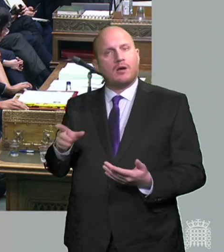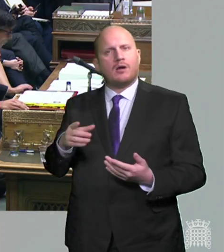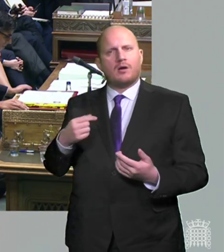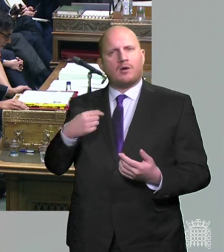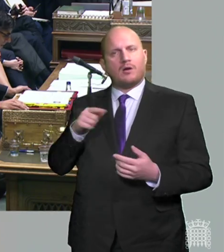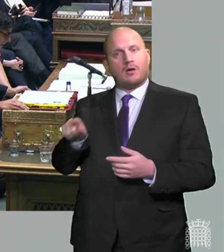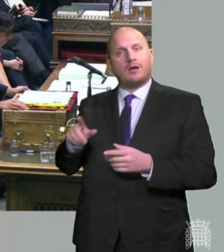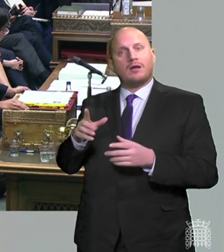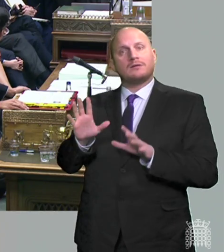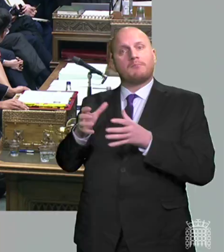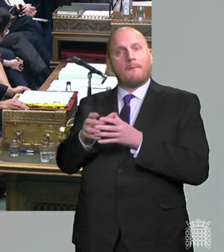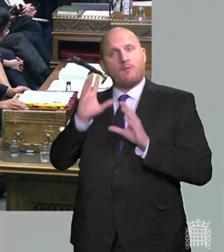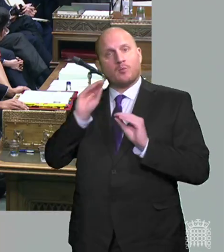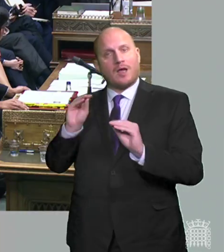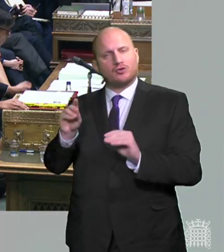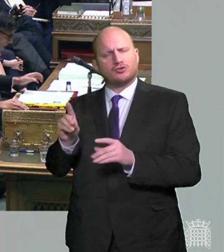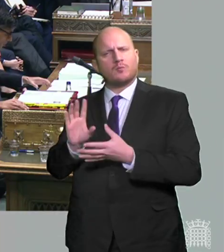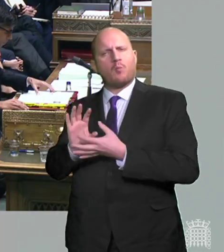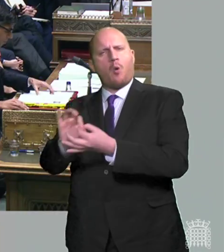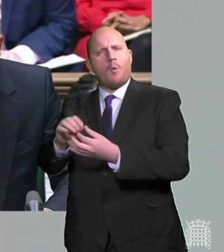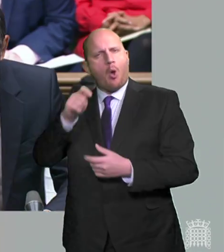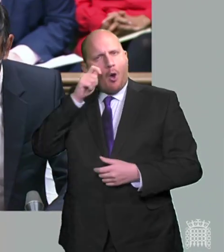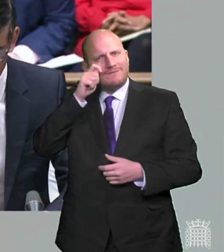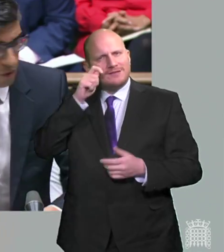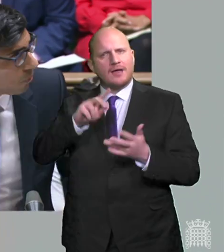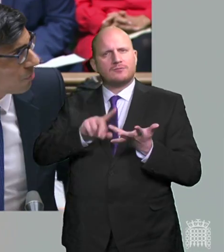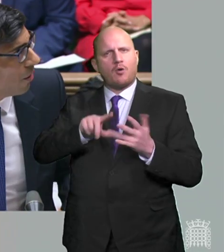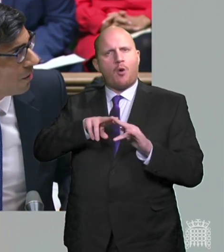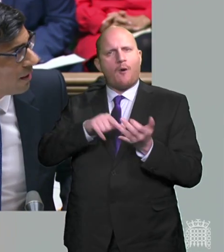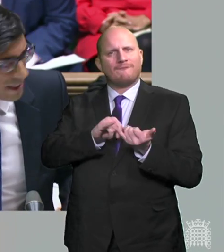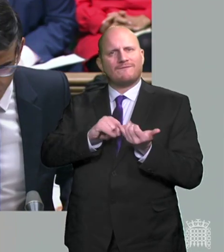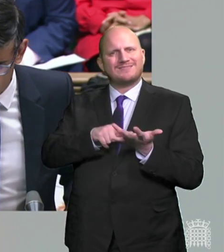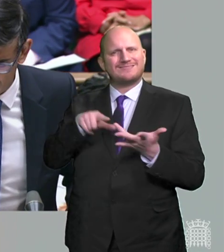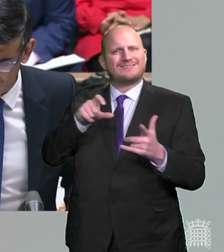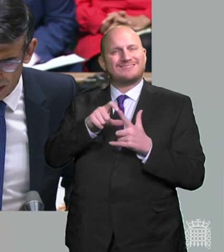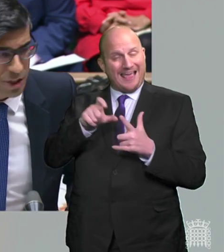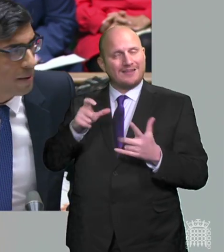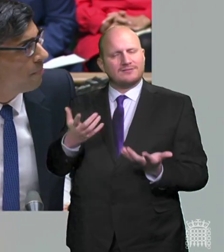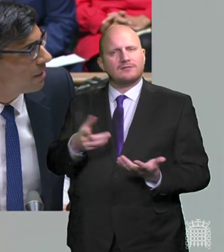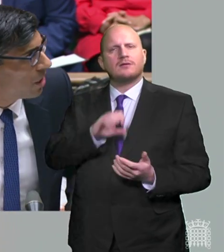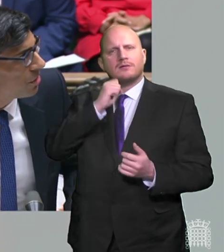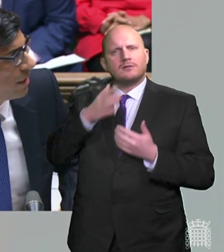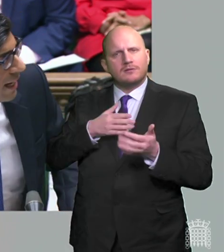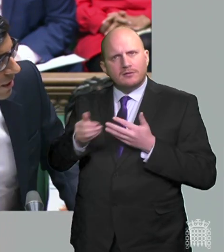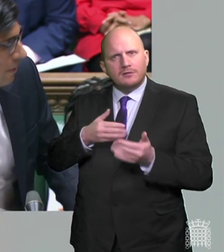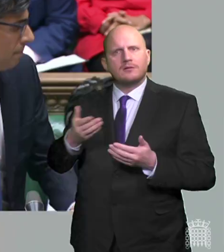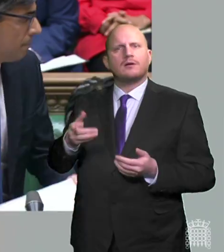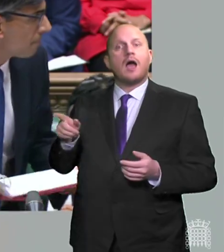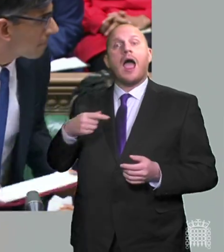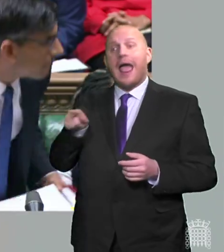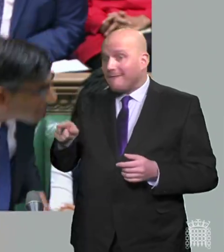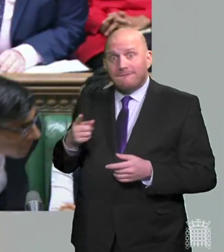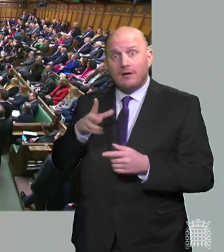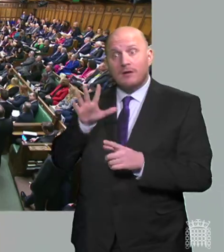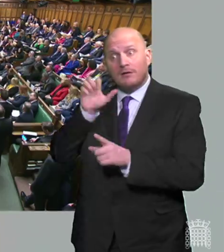Where Ofsted finds it, it will always be addressed in the inspection report and it could also lead to a school’s leadership being judged inadequate.